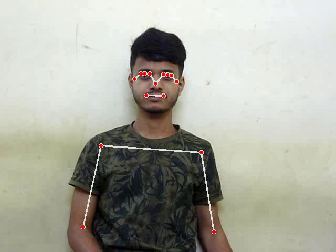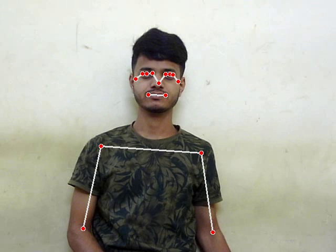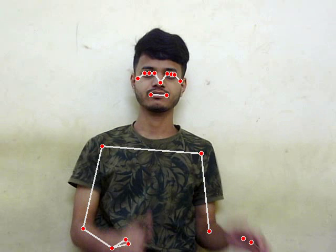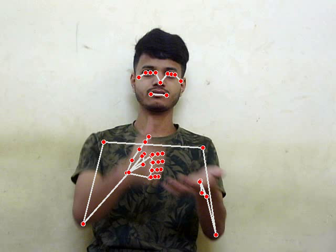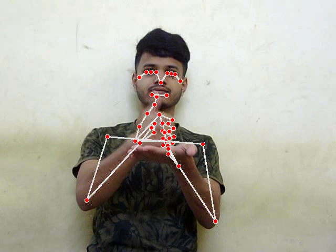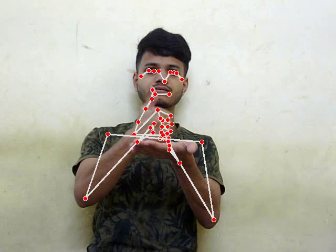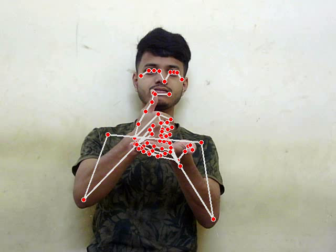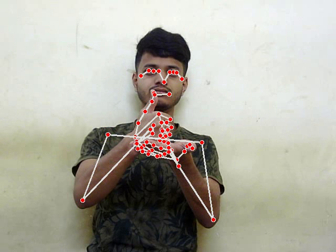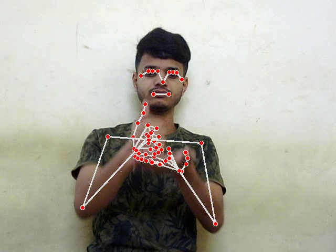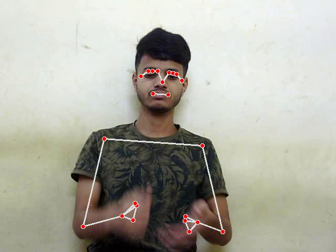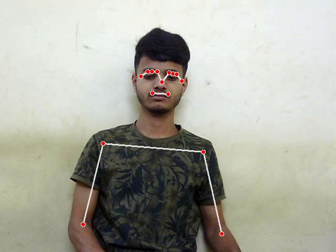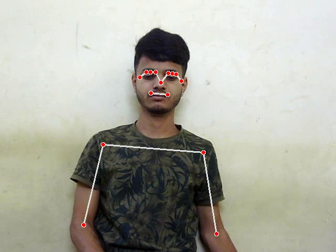help